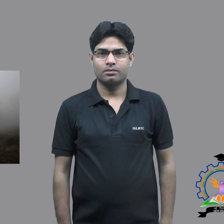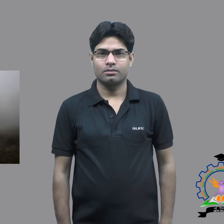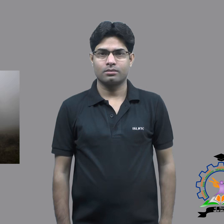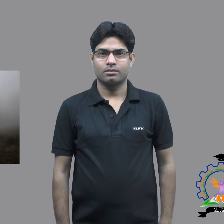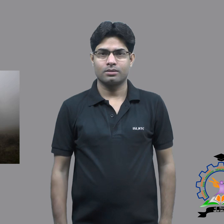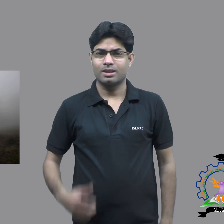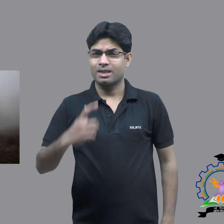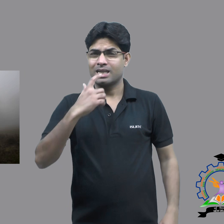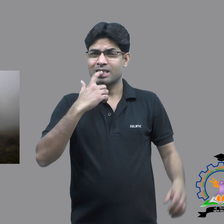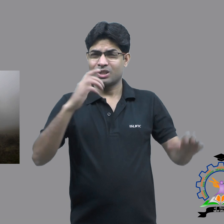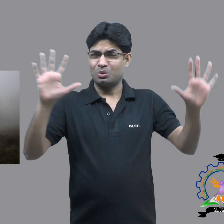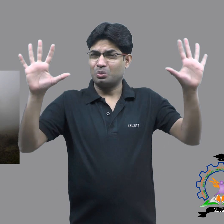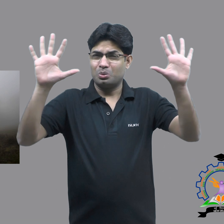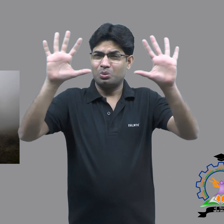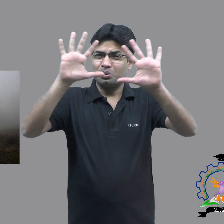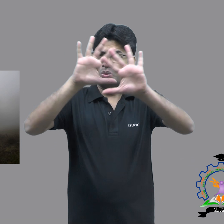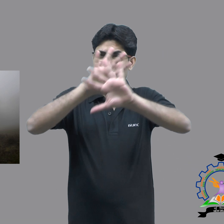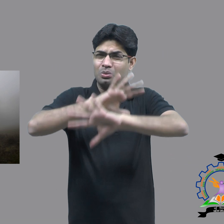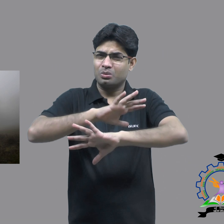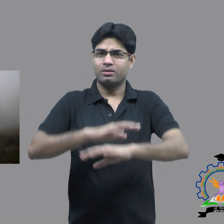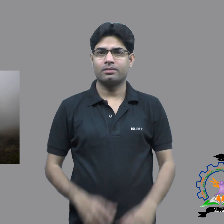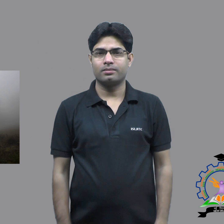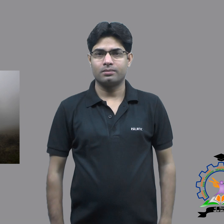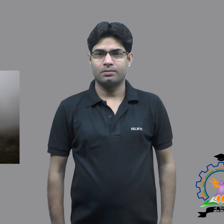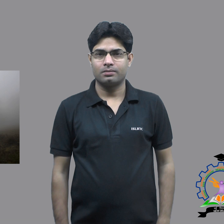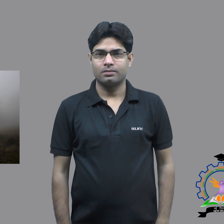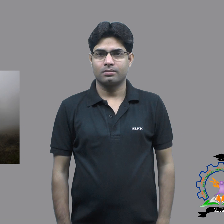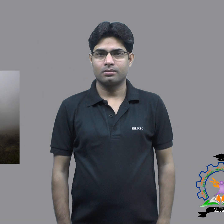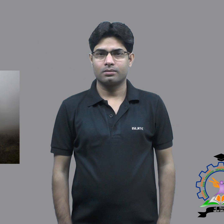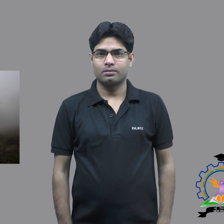Fog